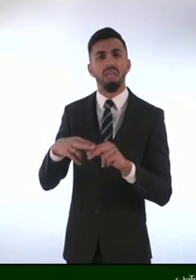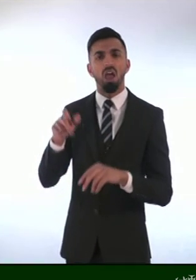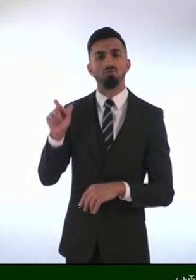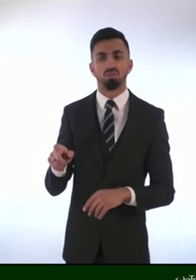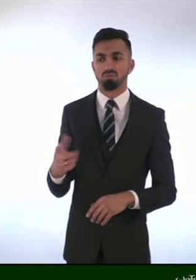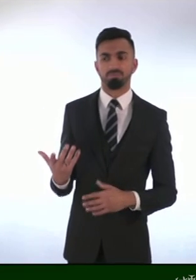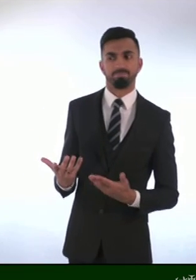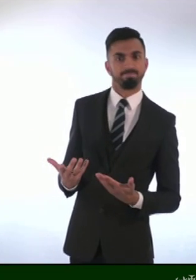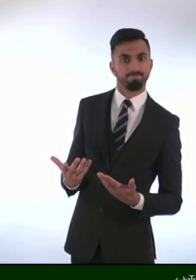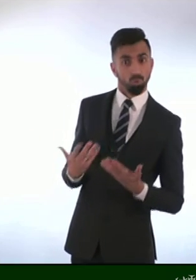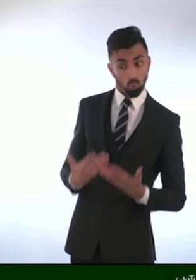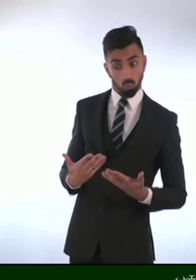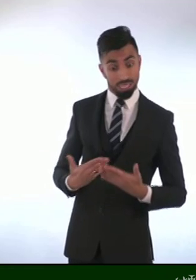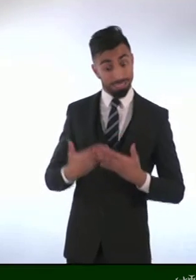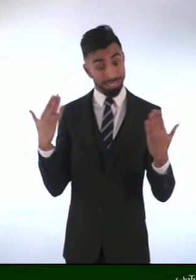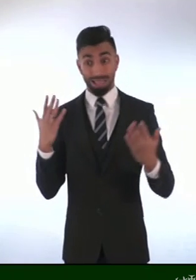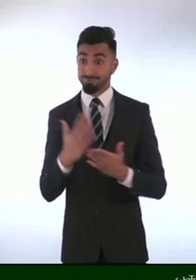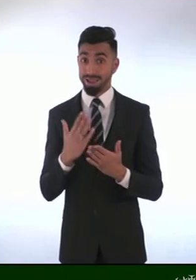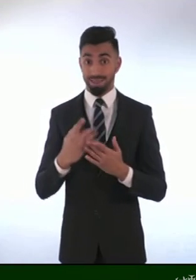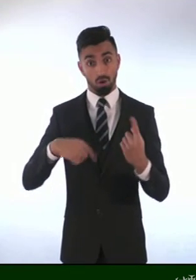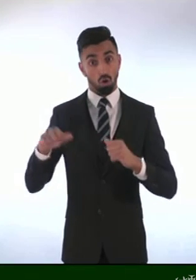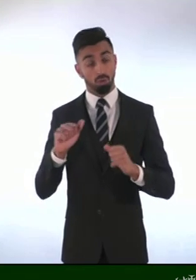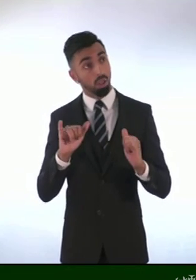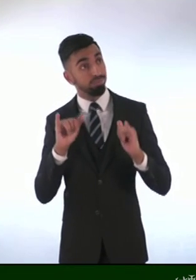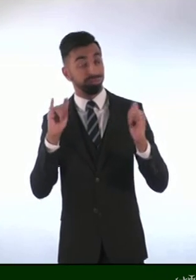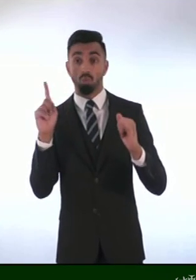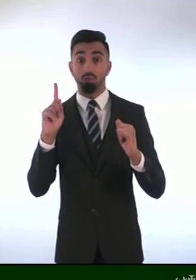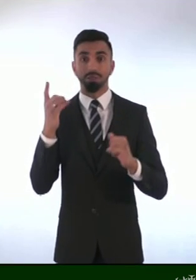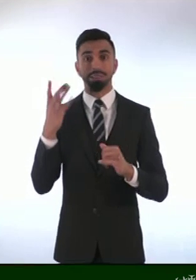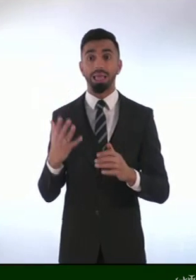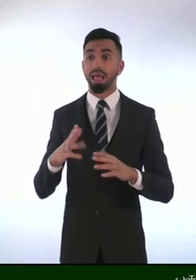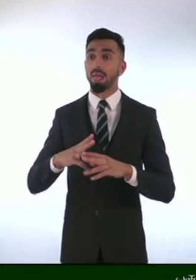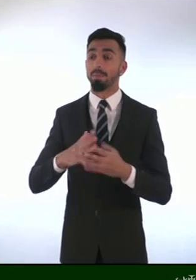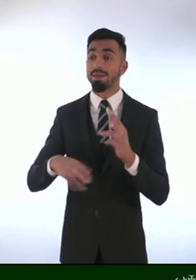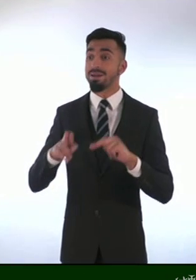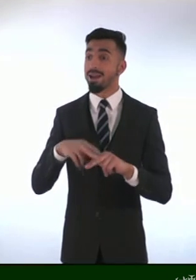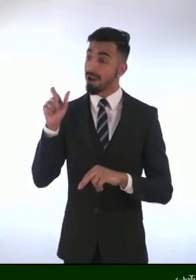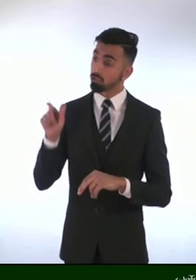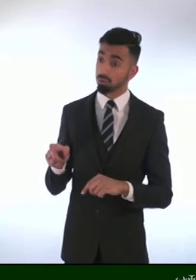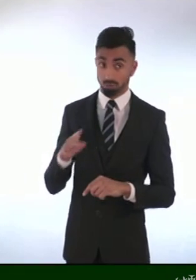Saturday is National Single Parent Day, which was initiated by Ronald Reagan in 1984.